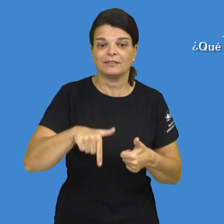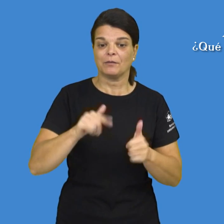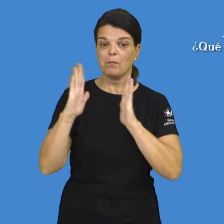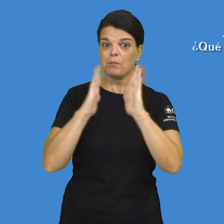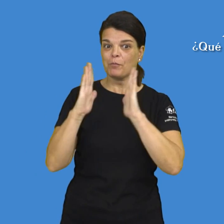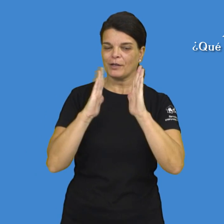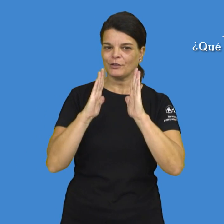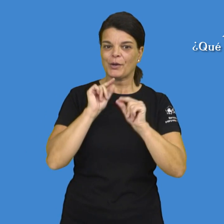época